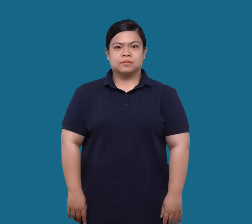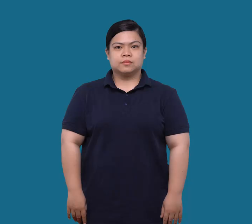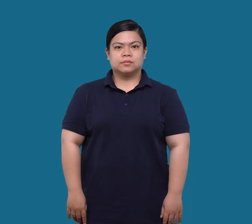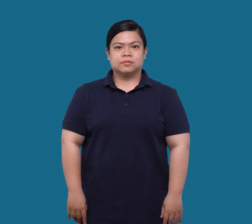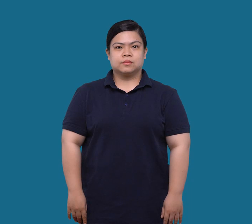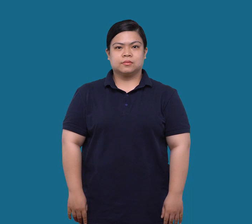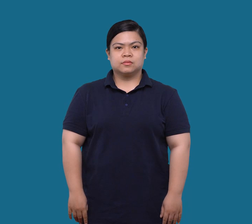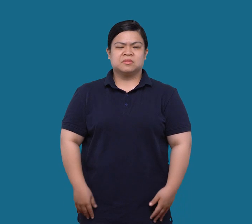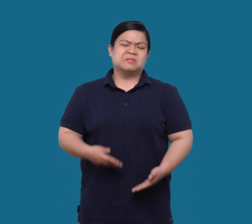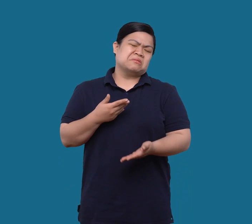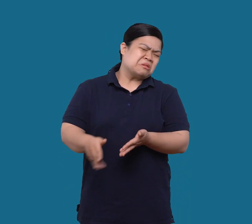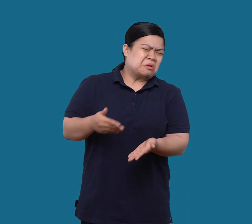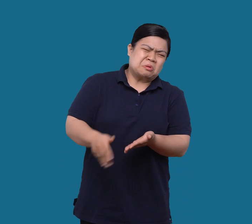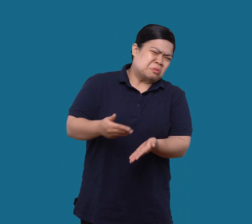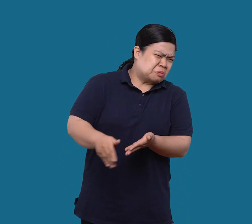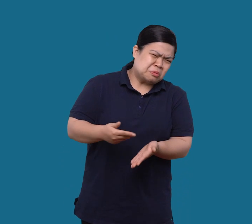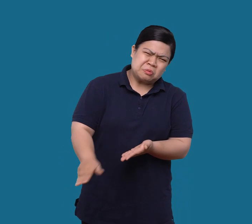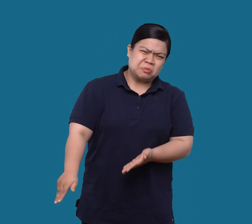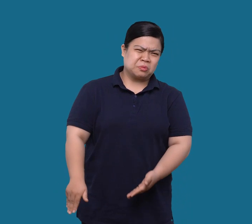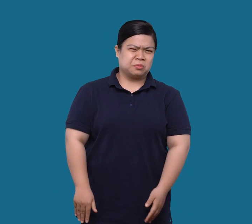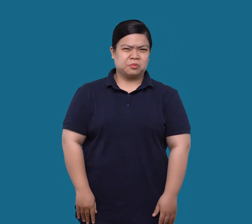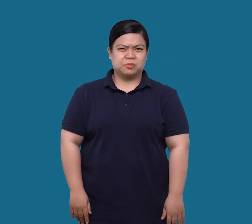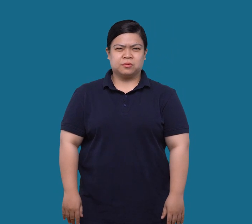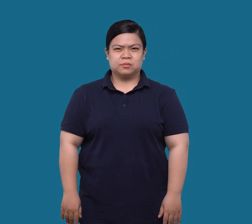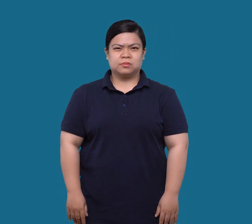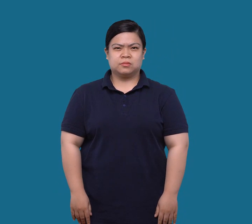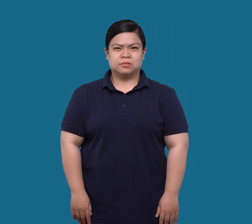thiếu thốn